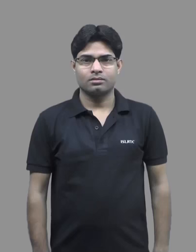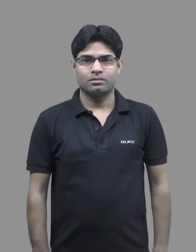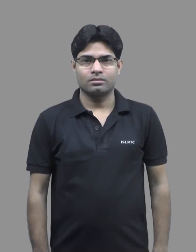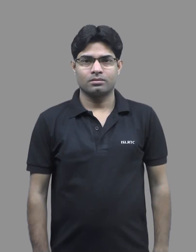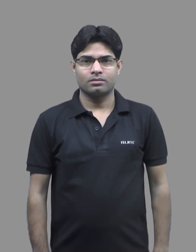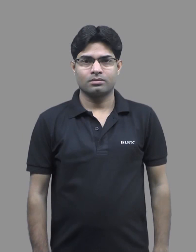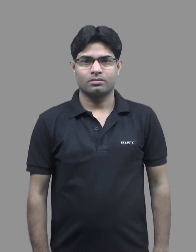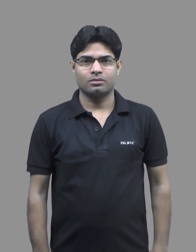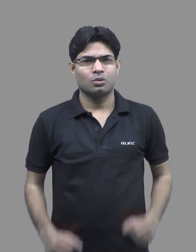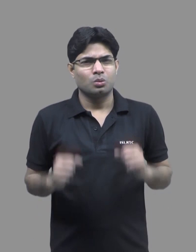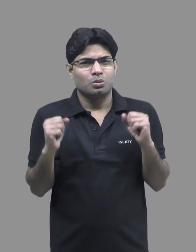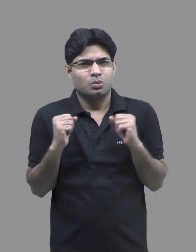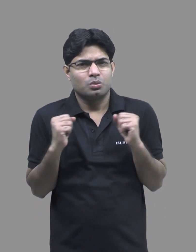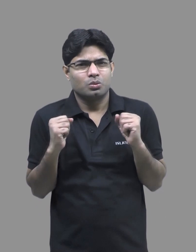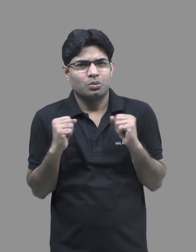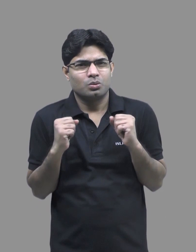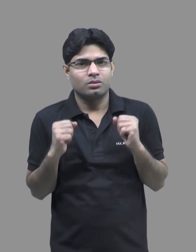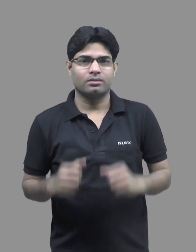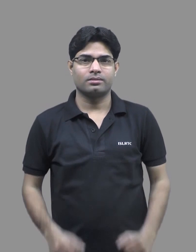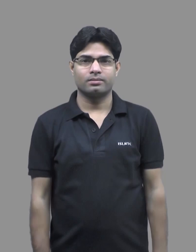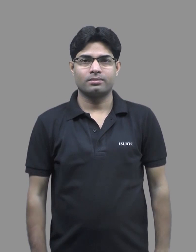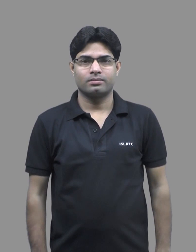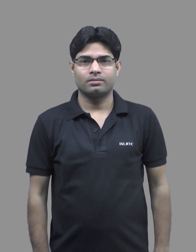Cold